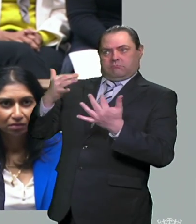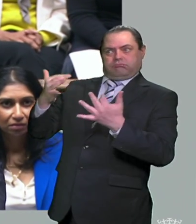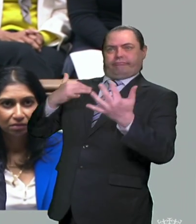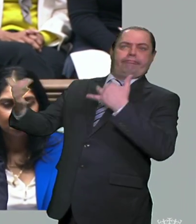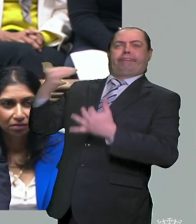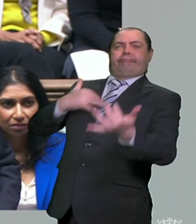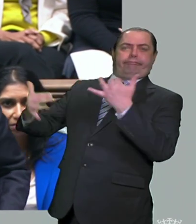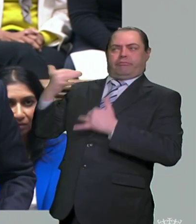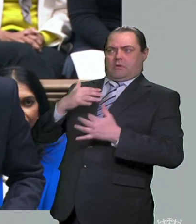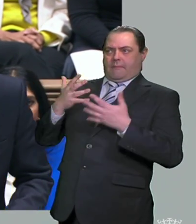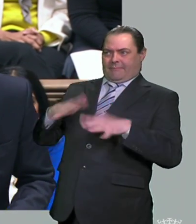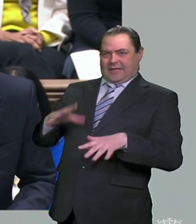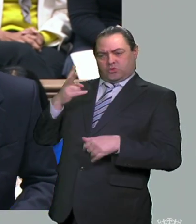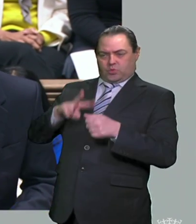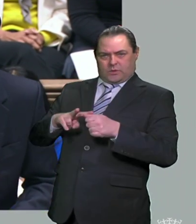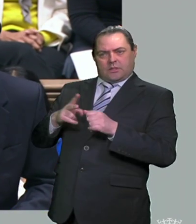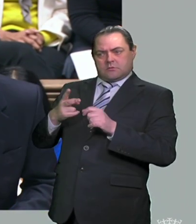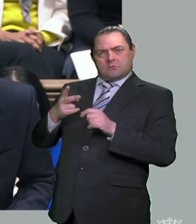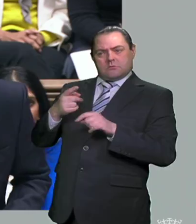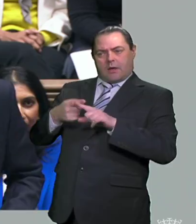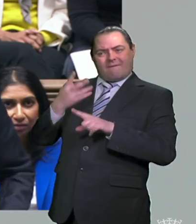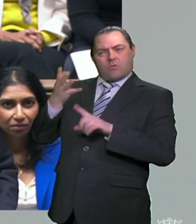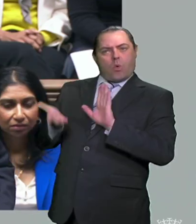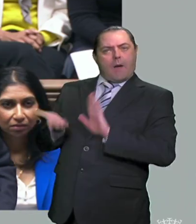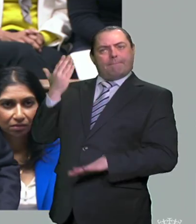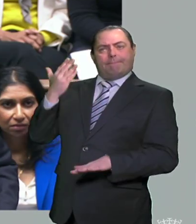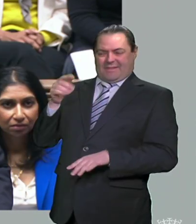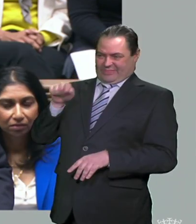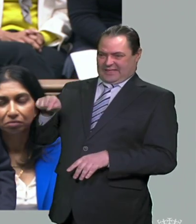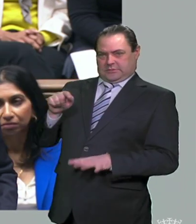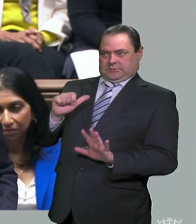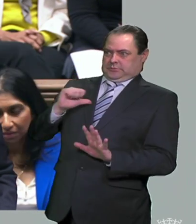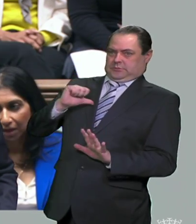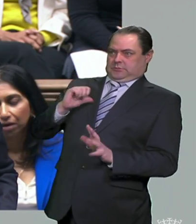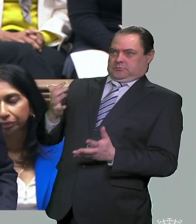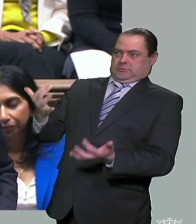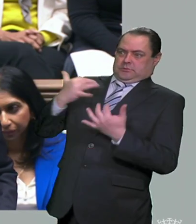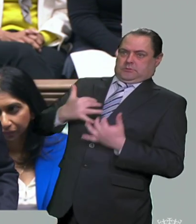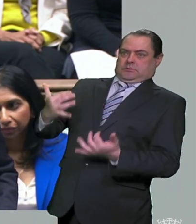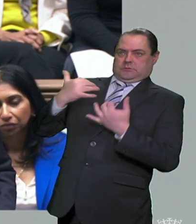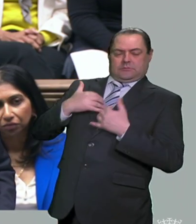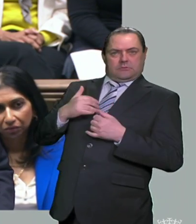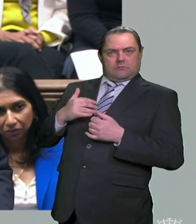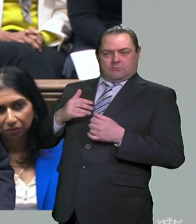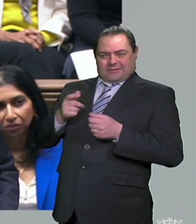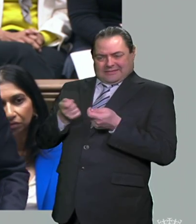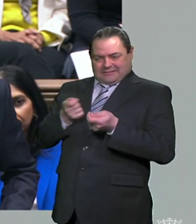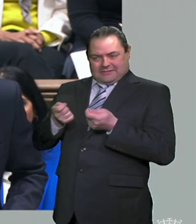They have more than quadrupled in just two years. It is a sign of what is to come, and our system will continue to be overwhelmed.